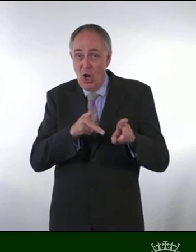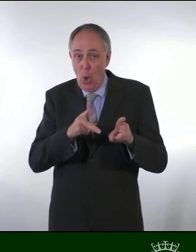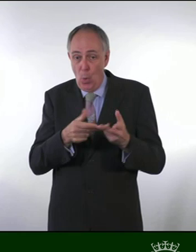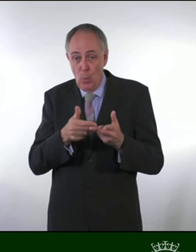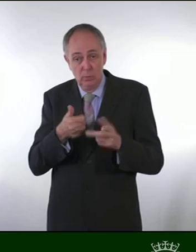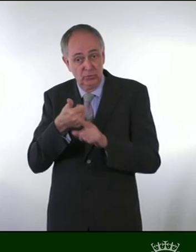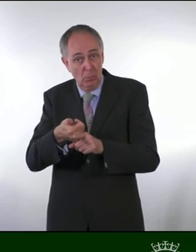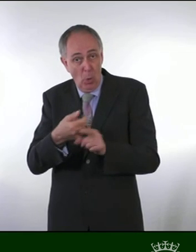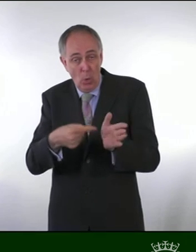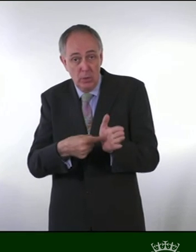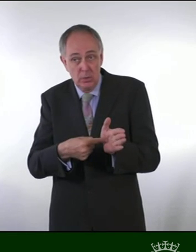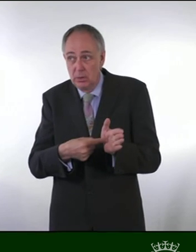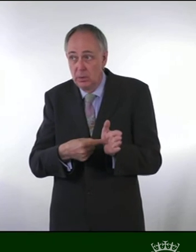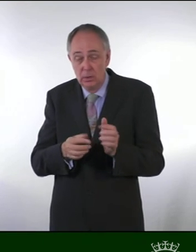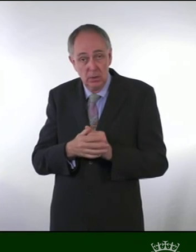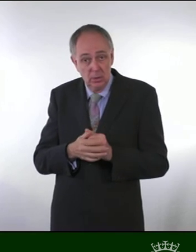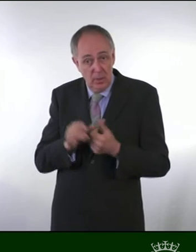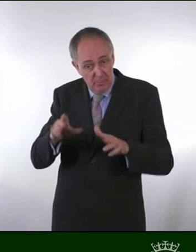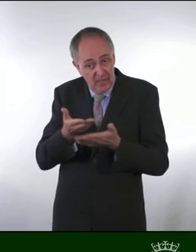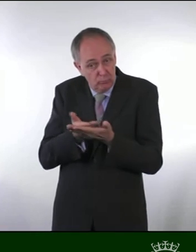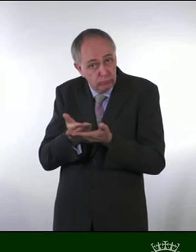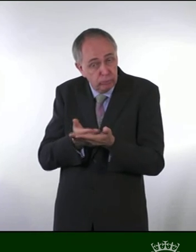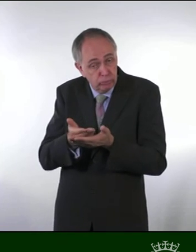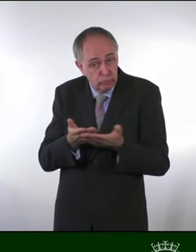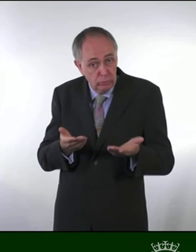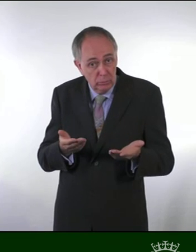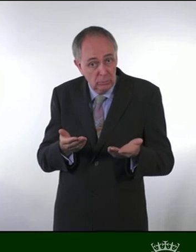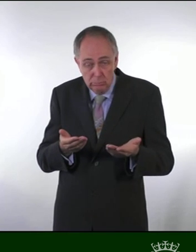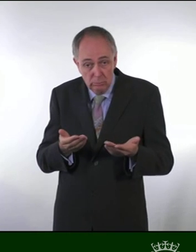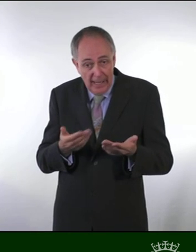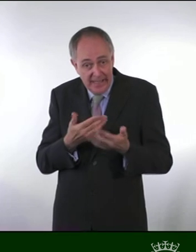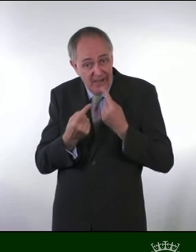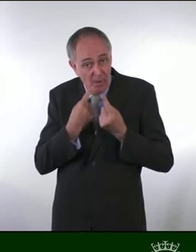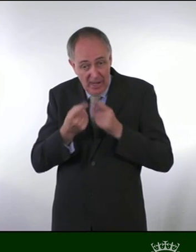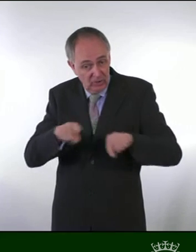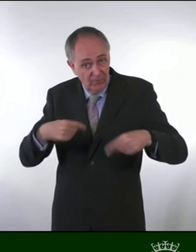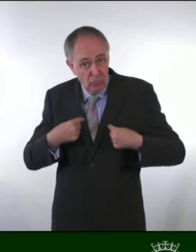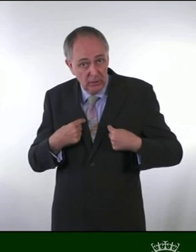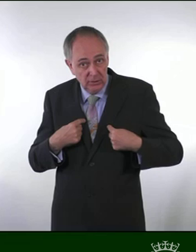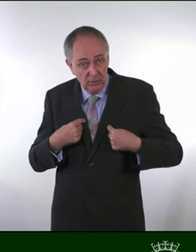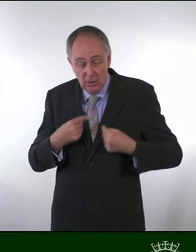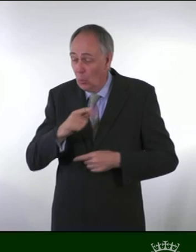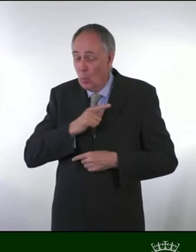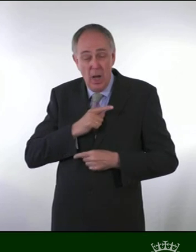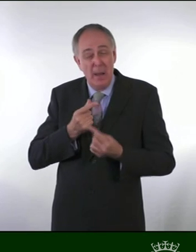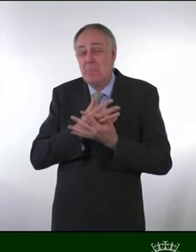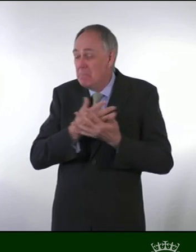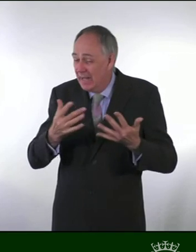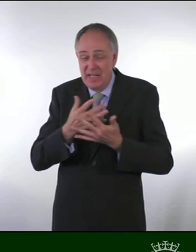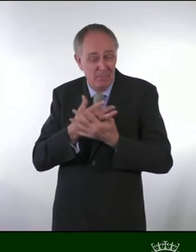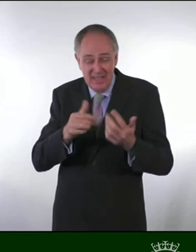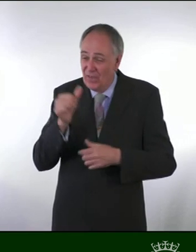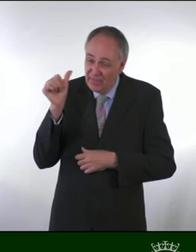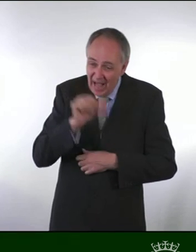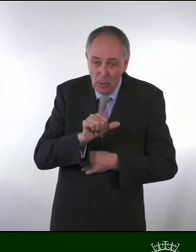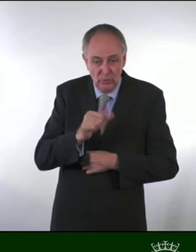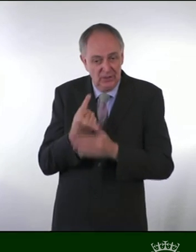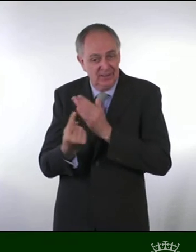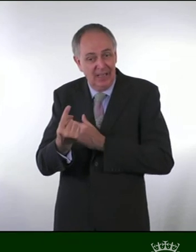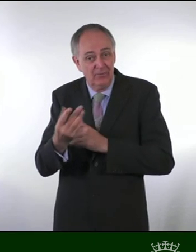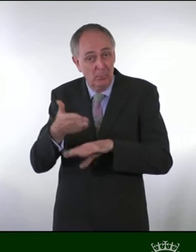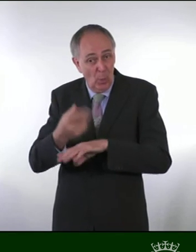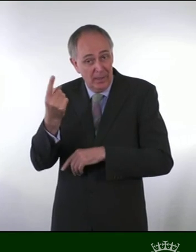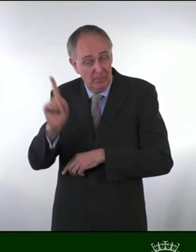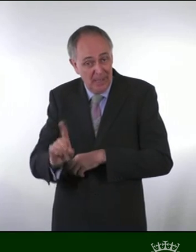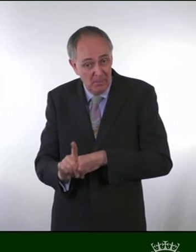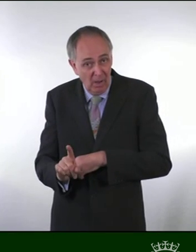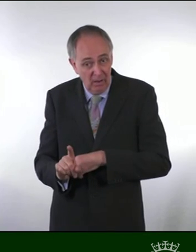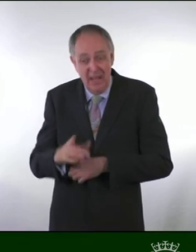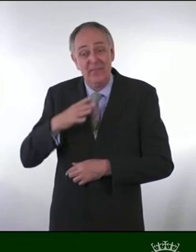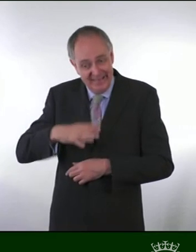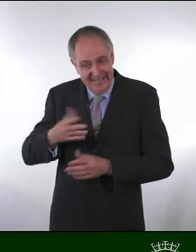I wonder whether my right honourable Friend has had the opportunity to have that conversation and whether he has some good news for the House, because there are hundreds and thousands of self-employed people up and down this country who need that support.